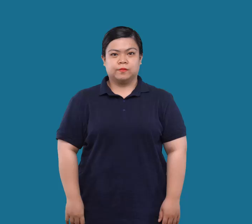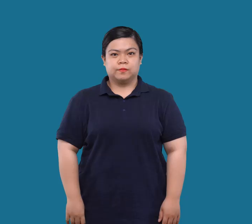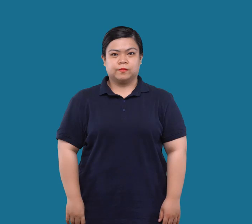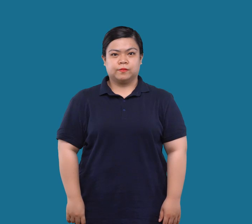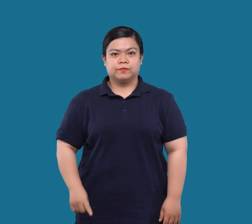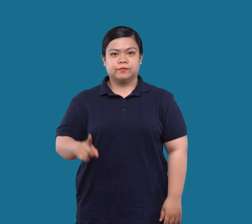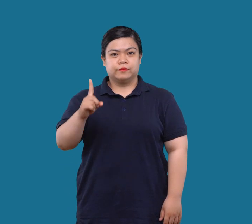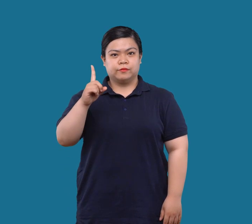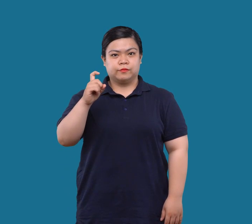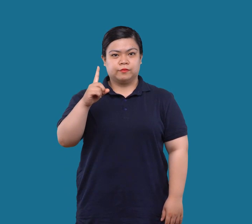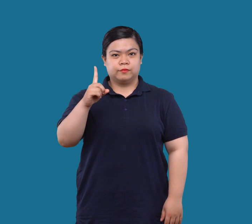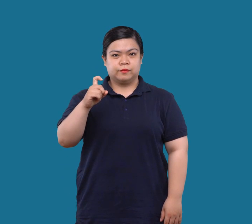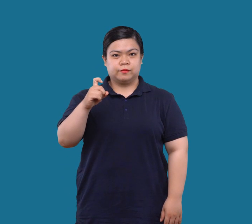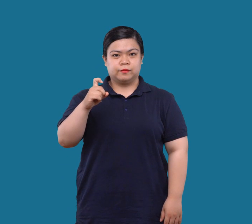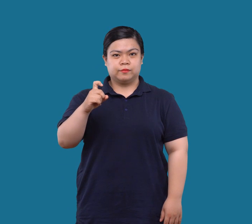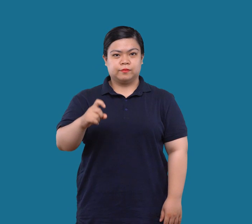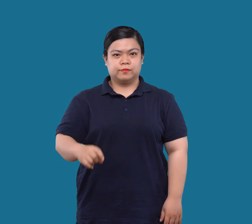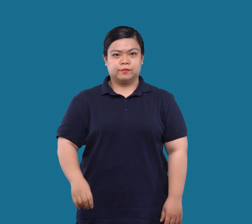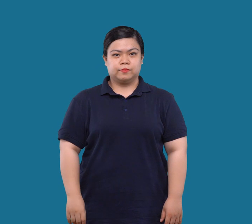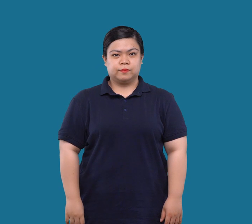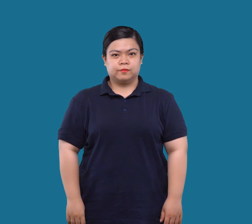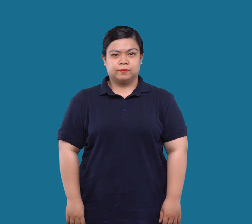con tôm